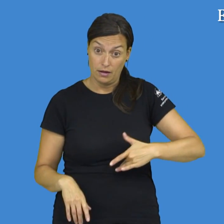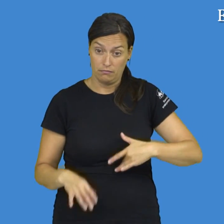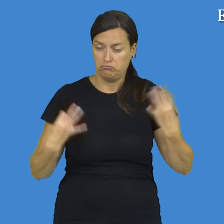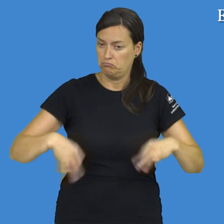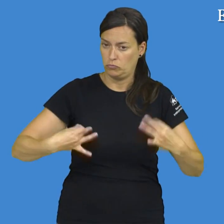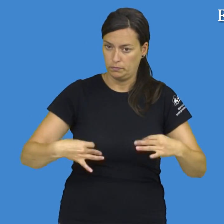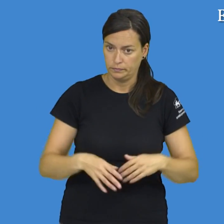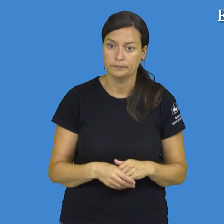normal